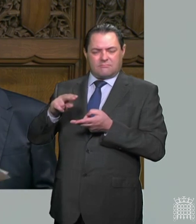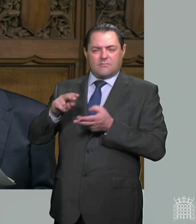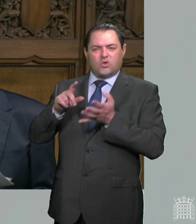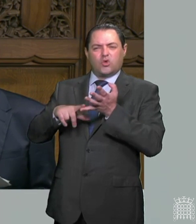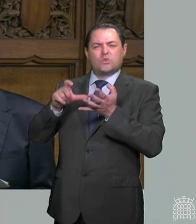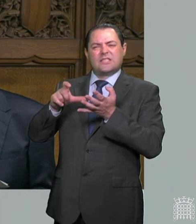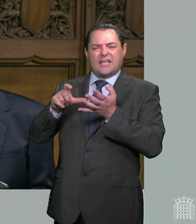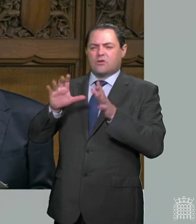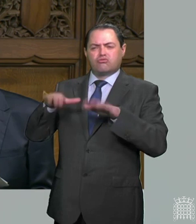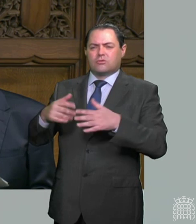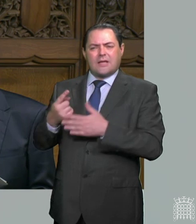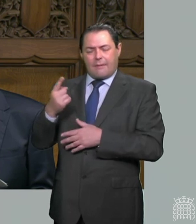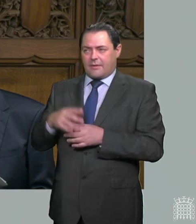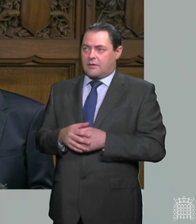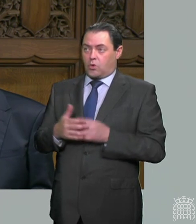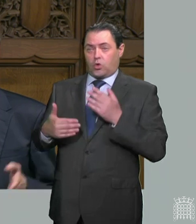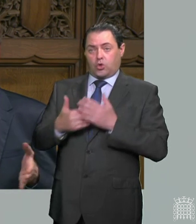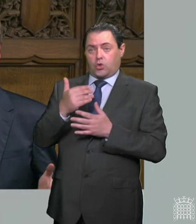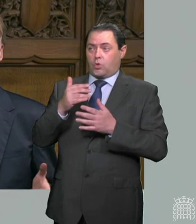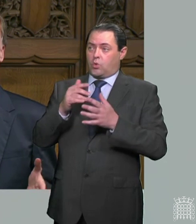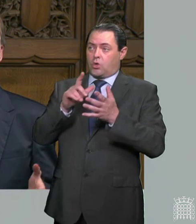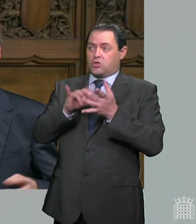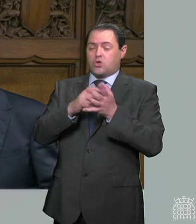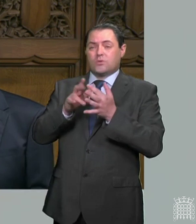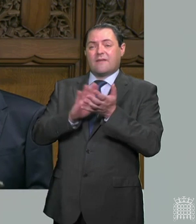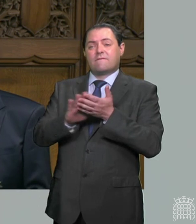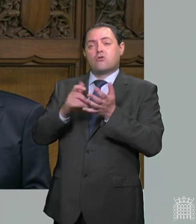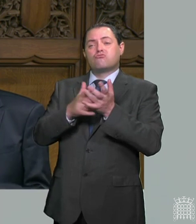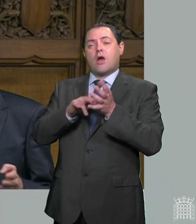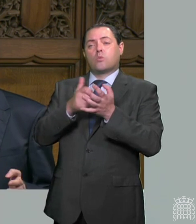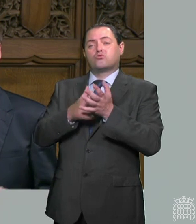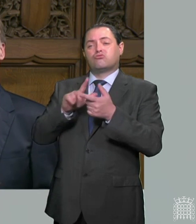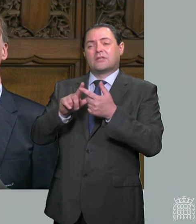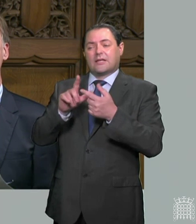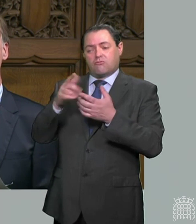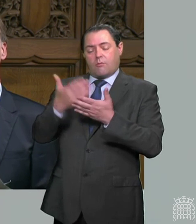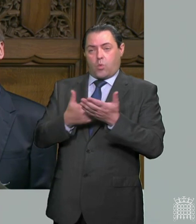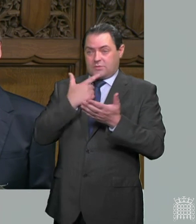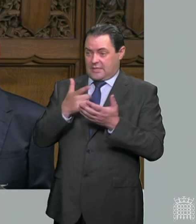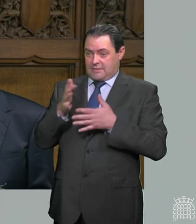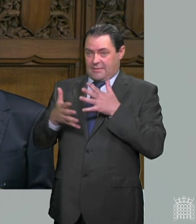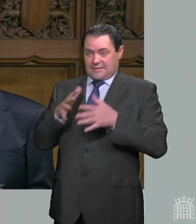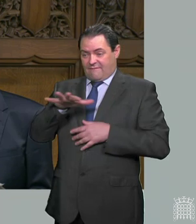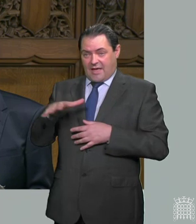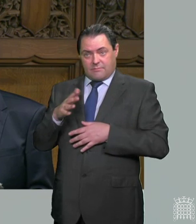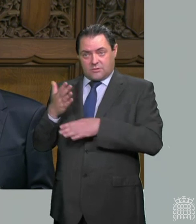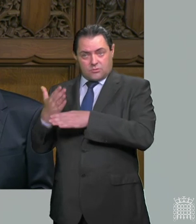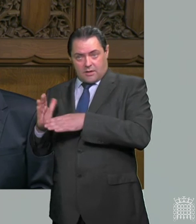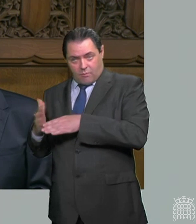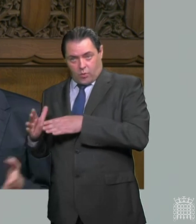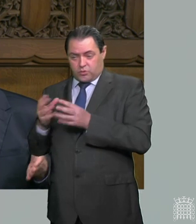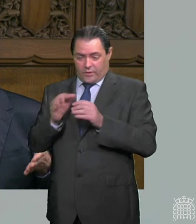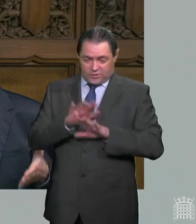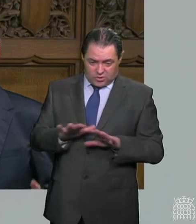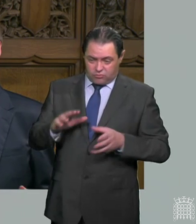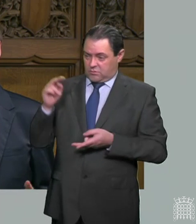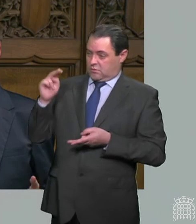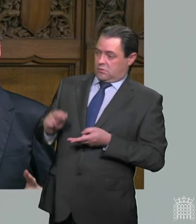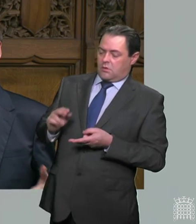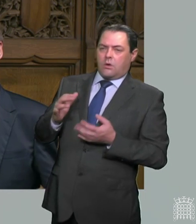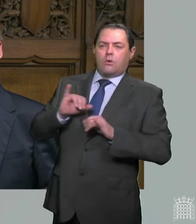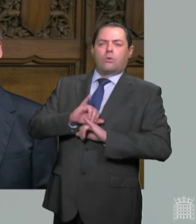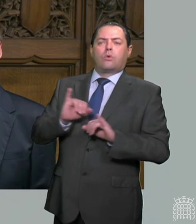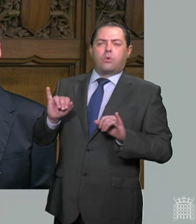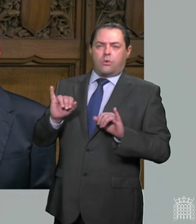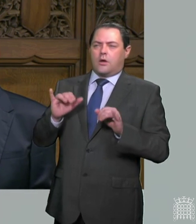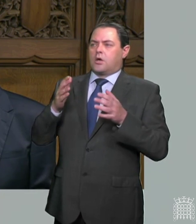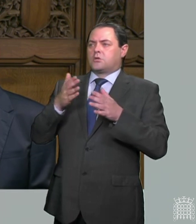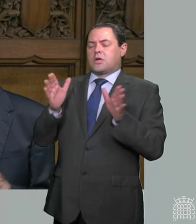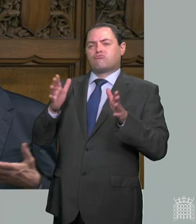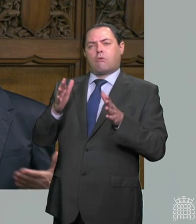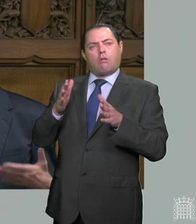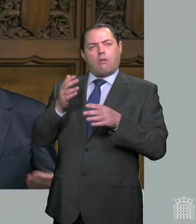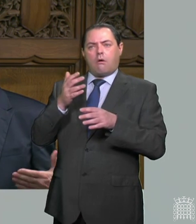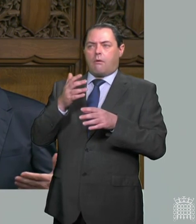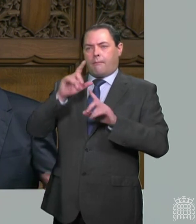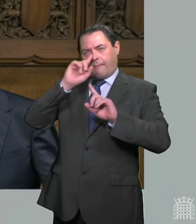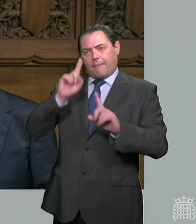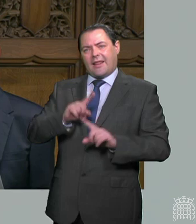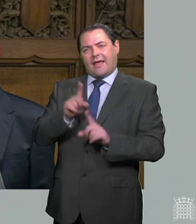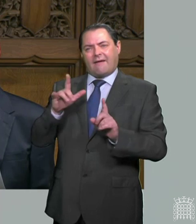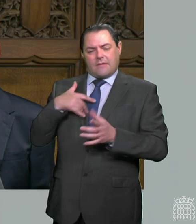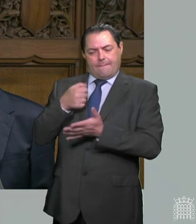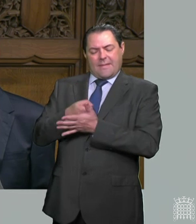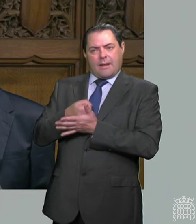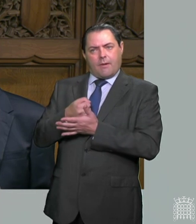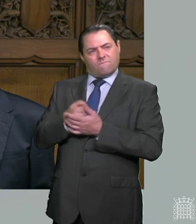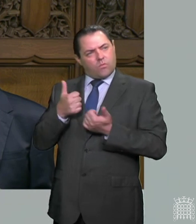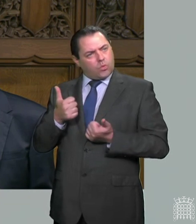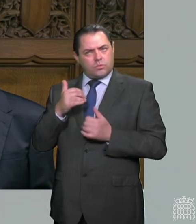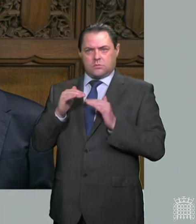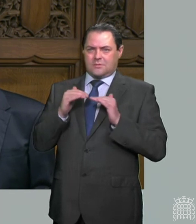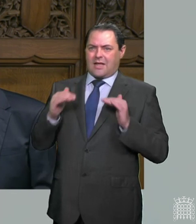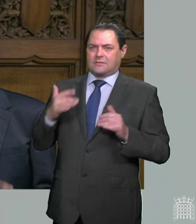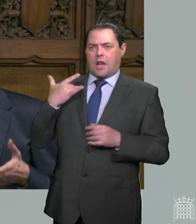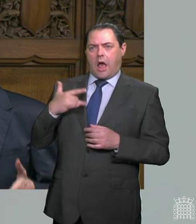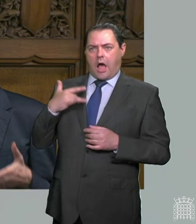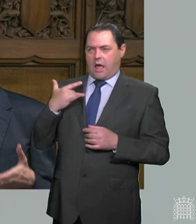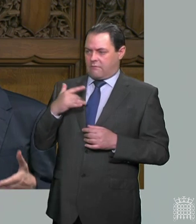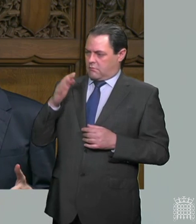A new Joseph Rowntree Foundation Report shows that if it does go ahead, out-of-work families with children will have an income way below what the general public regard as the minimum necessary for an acceptable standard of living.